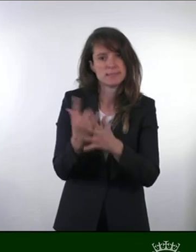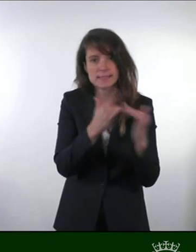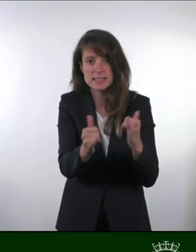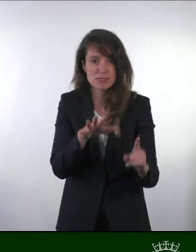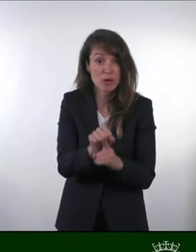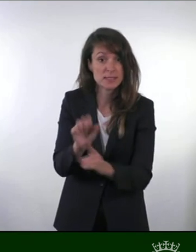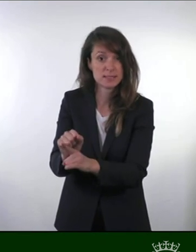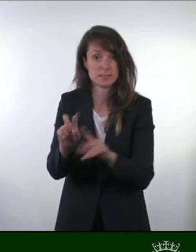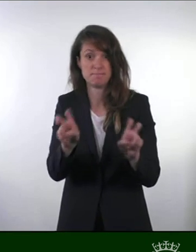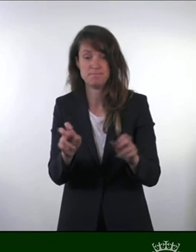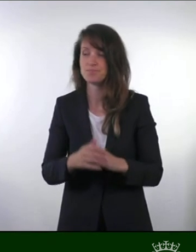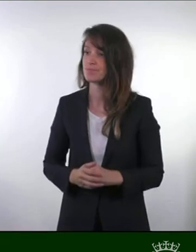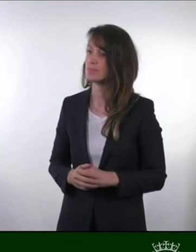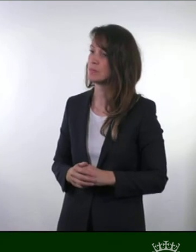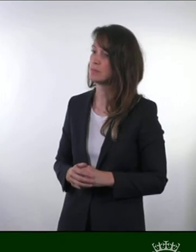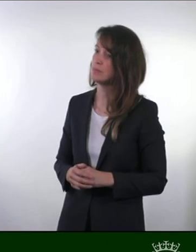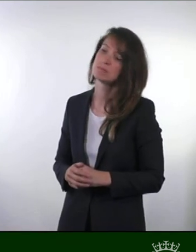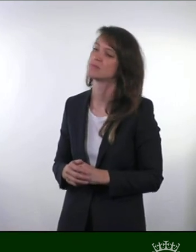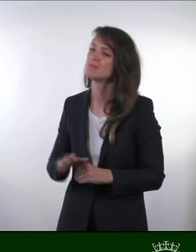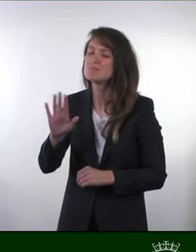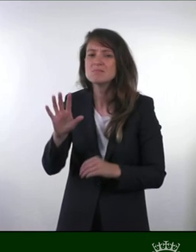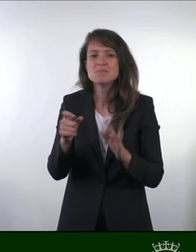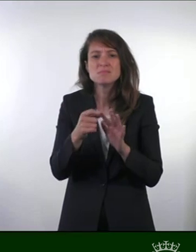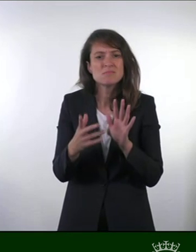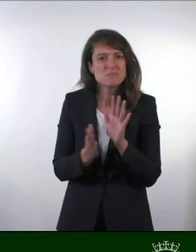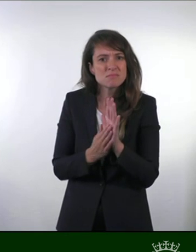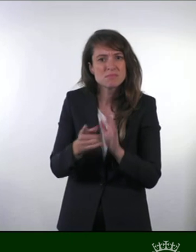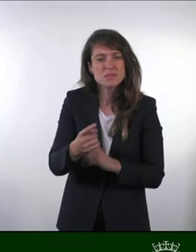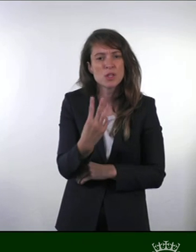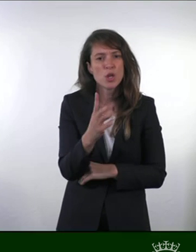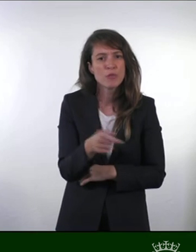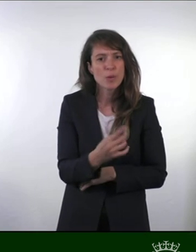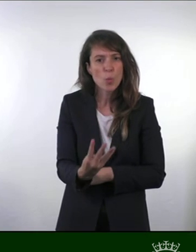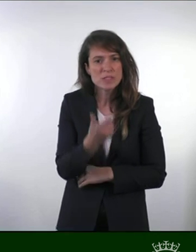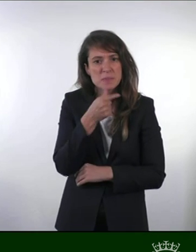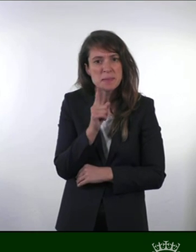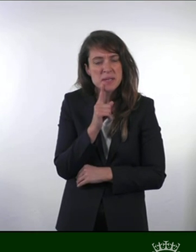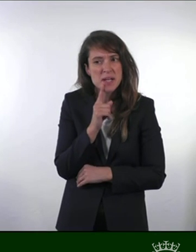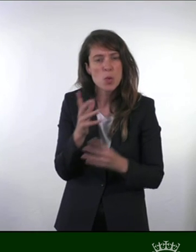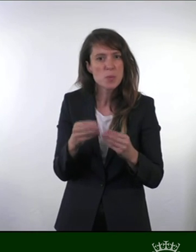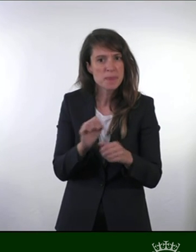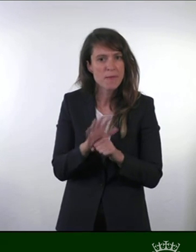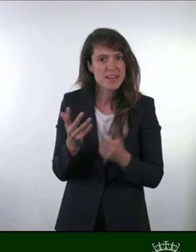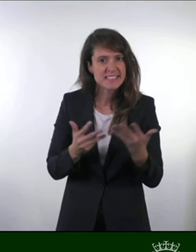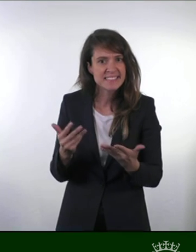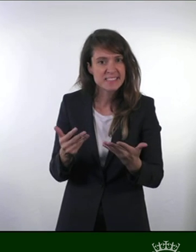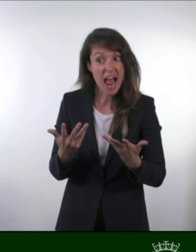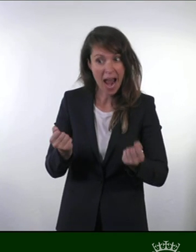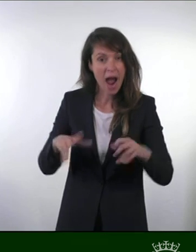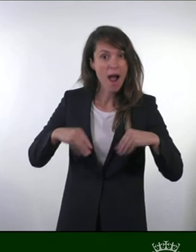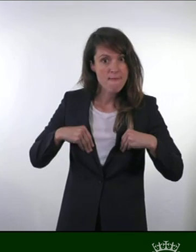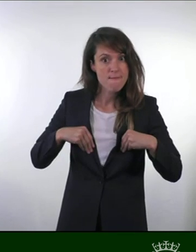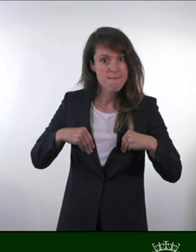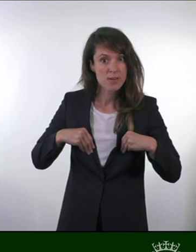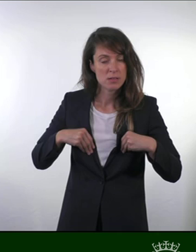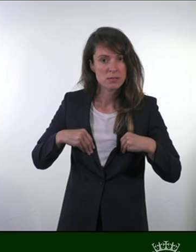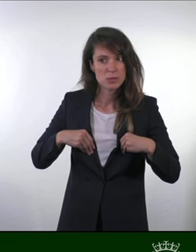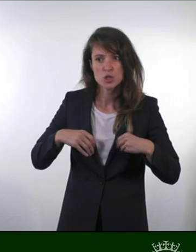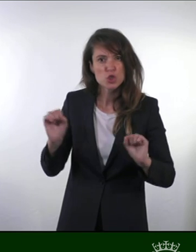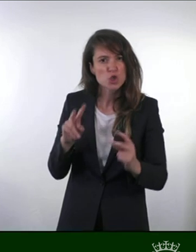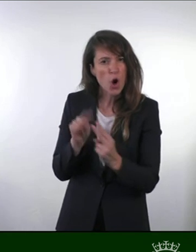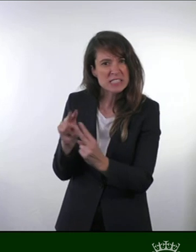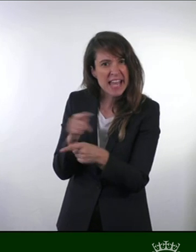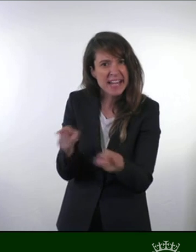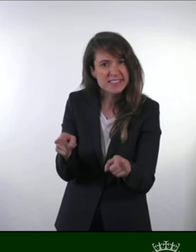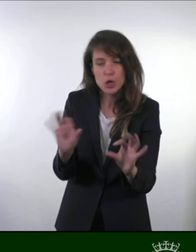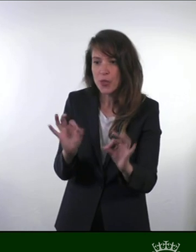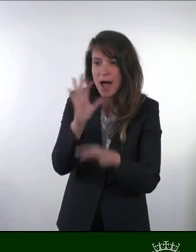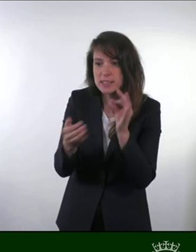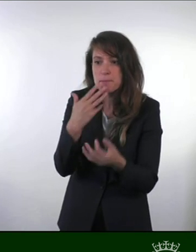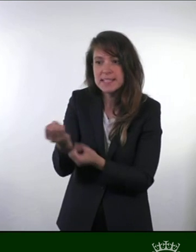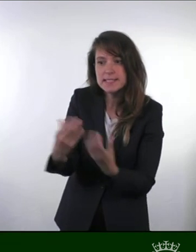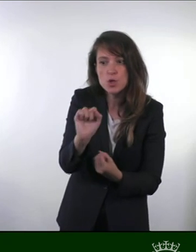If the Prime Minister cannot see that three quarters of those with covid-19 are not being contacted and asked for their own contacts, that is a real gap in the system.